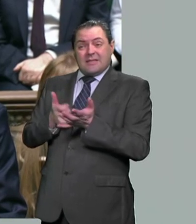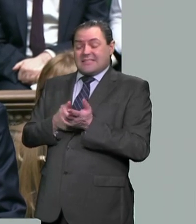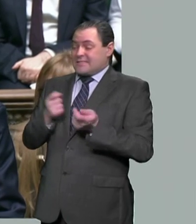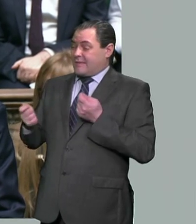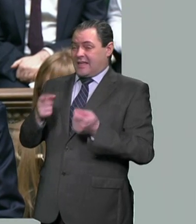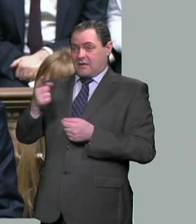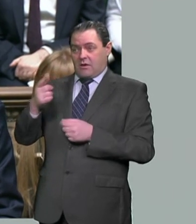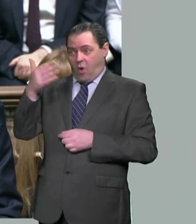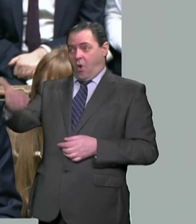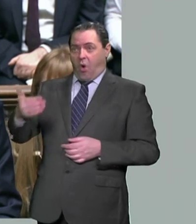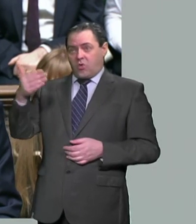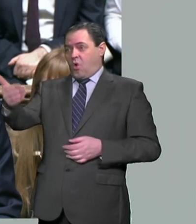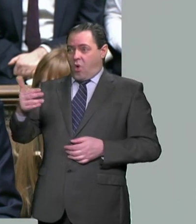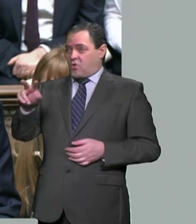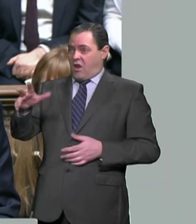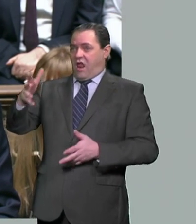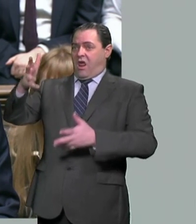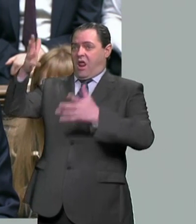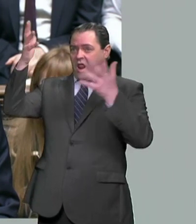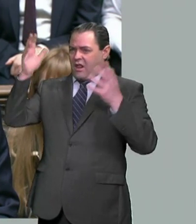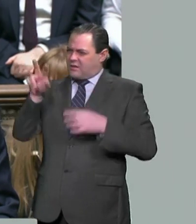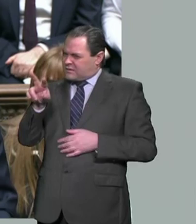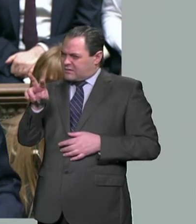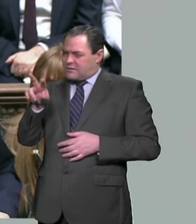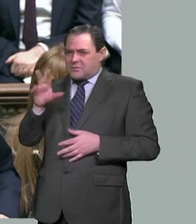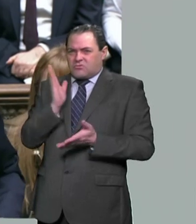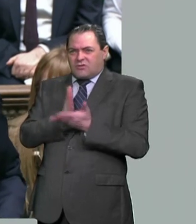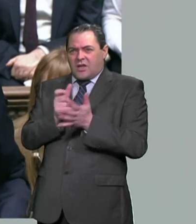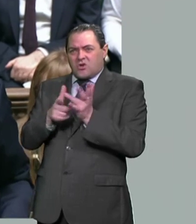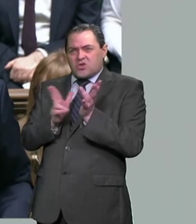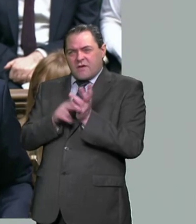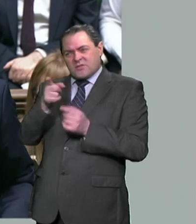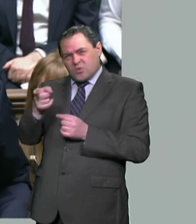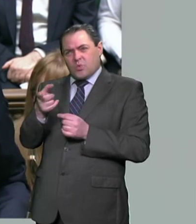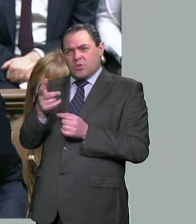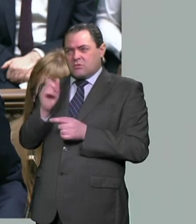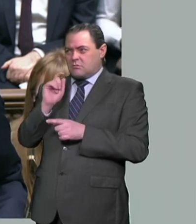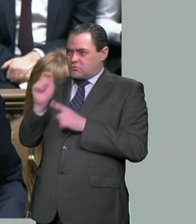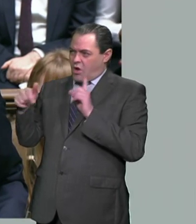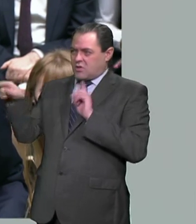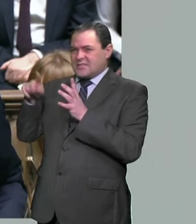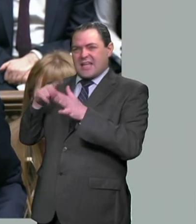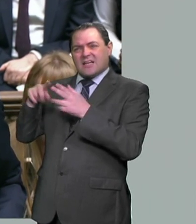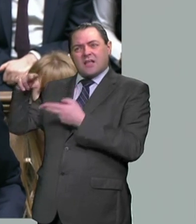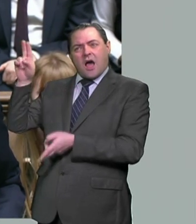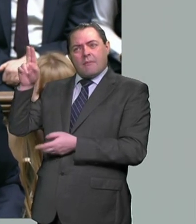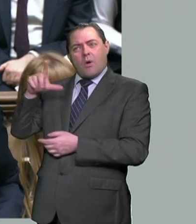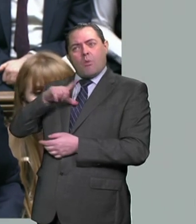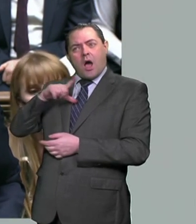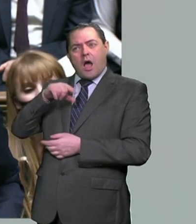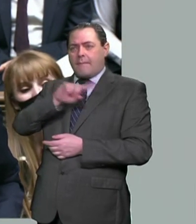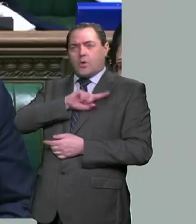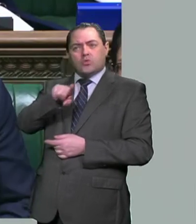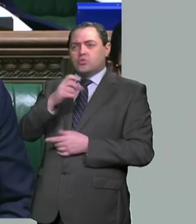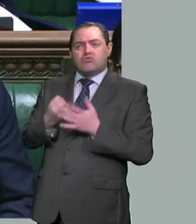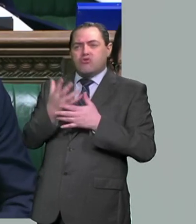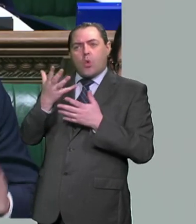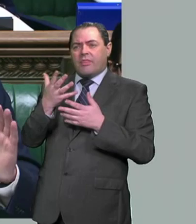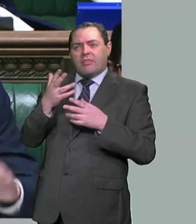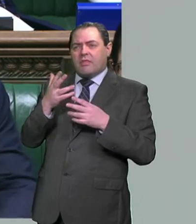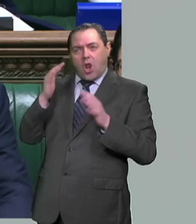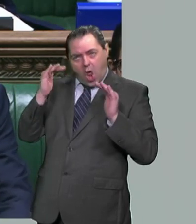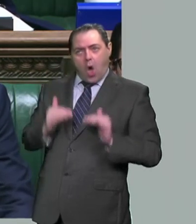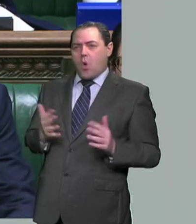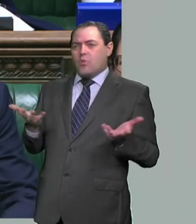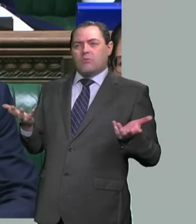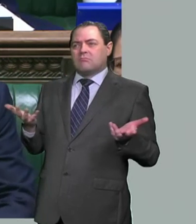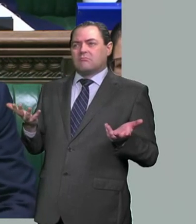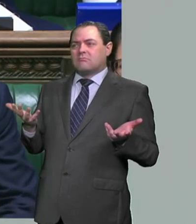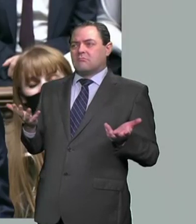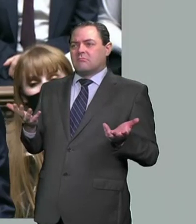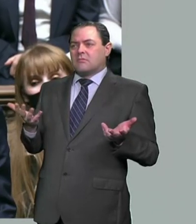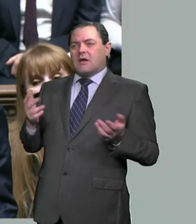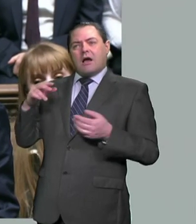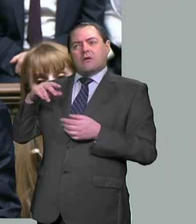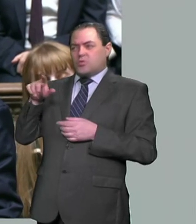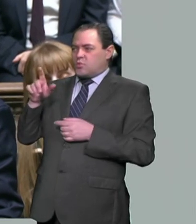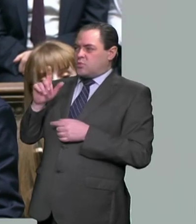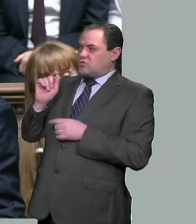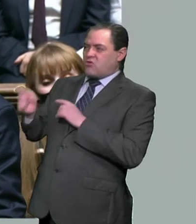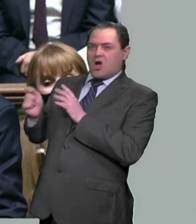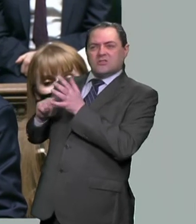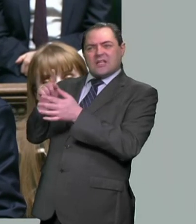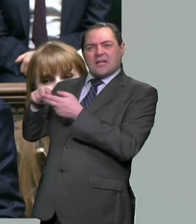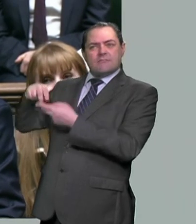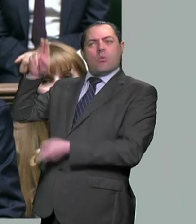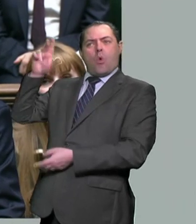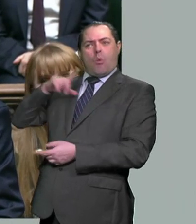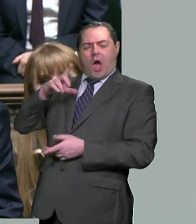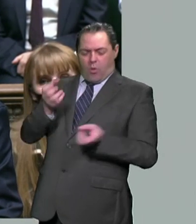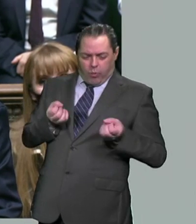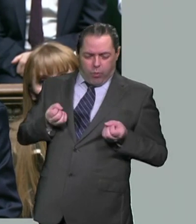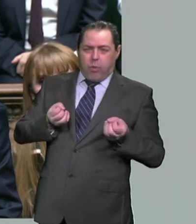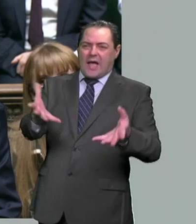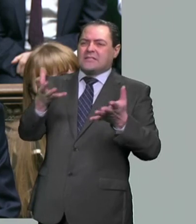For all the bluster, the truth is that the Conservative party is the party of high taxes because it is the party of low growth; it is the party of high taxes because it is the party of eye-watering waste.